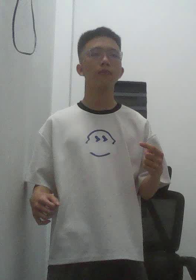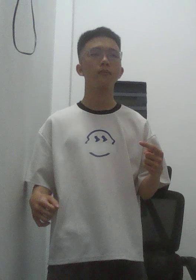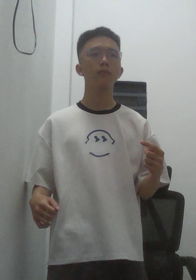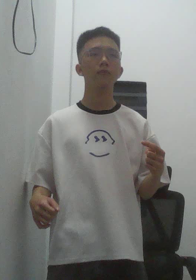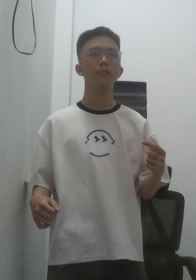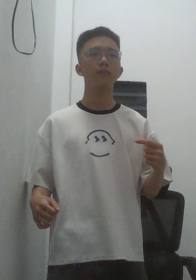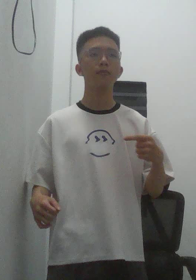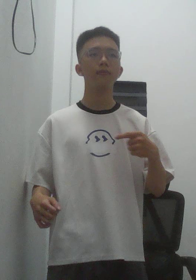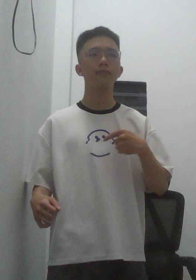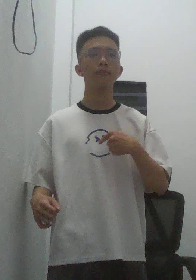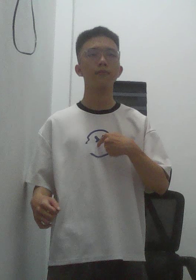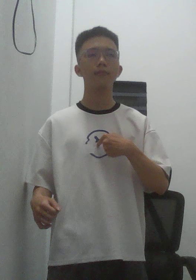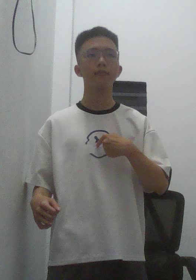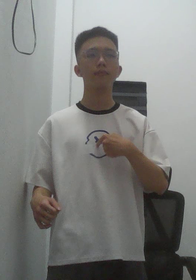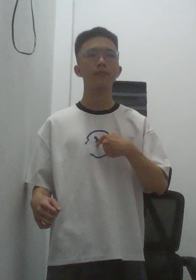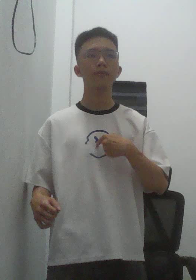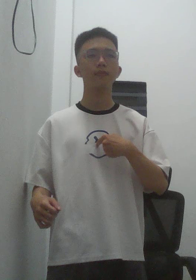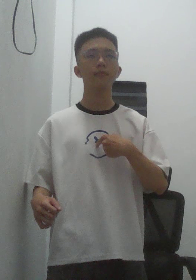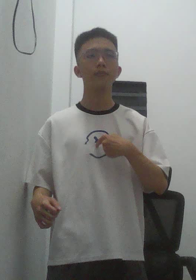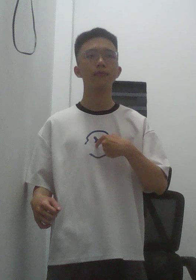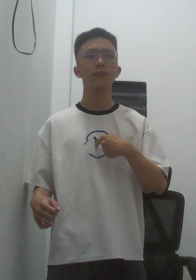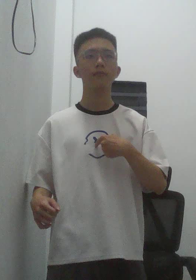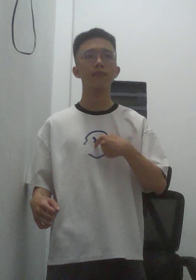toi